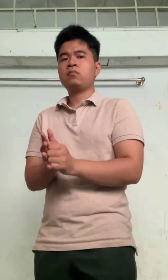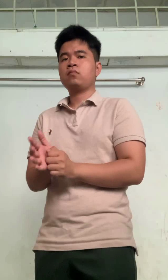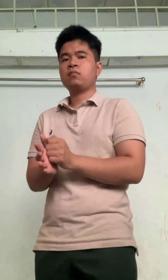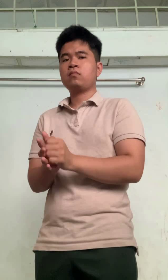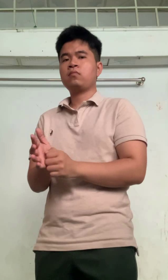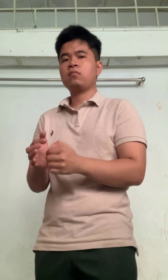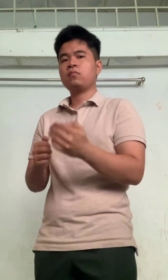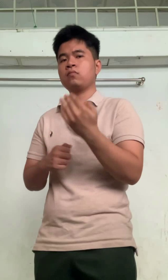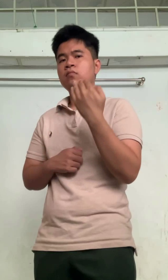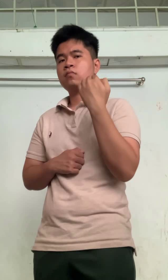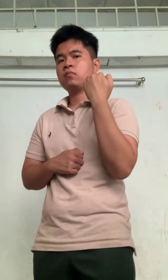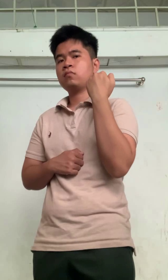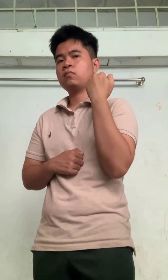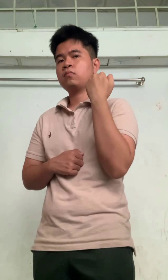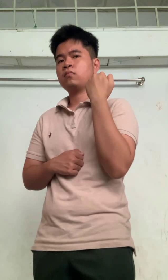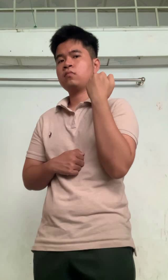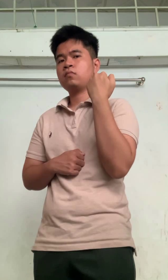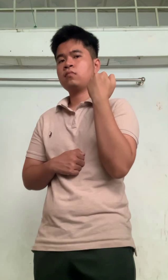thang truoc